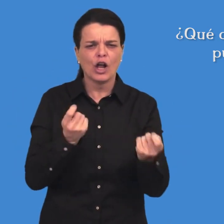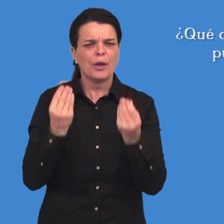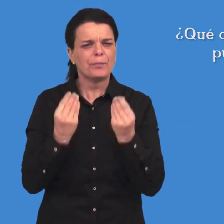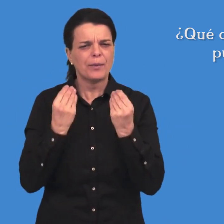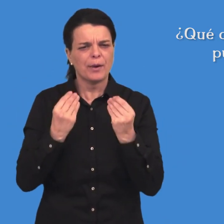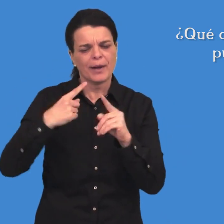bien